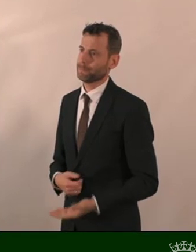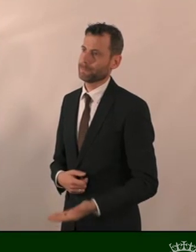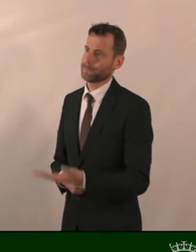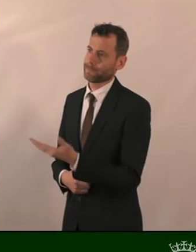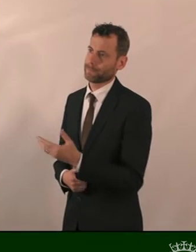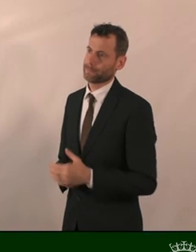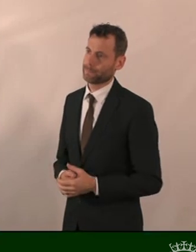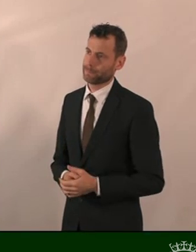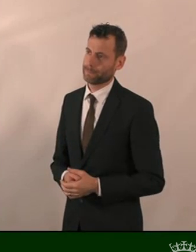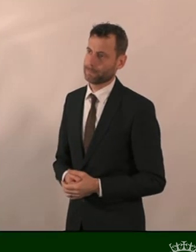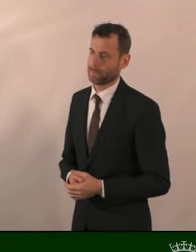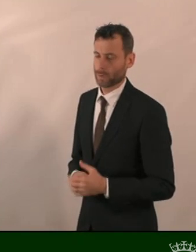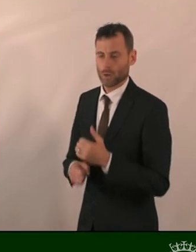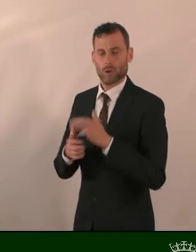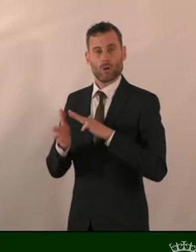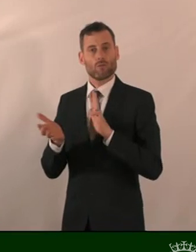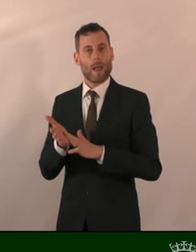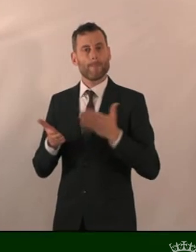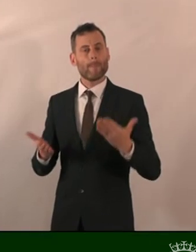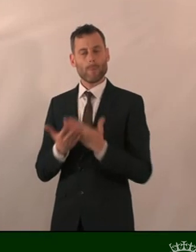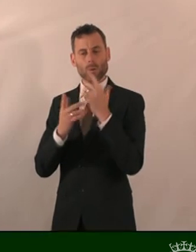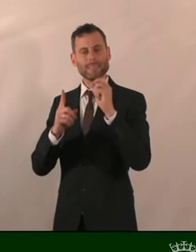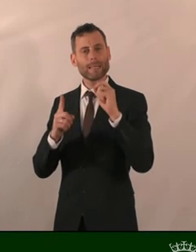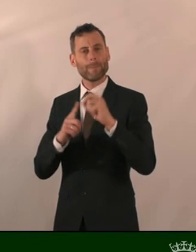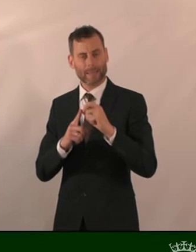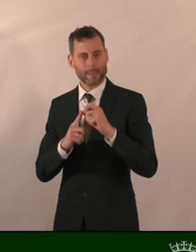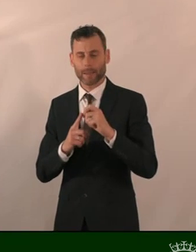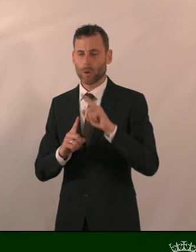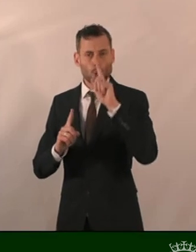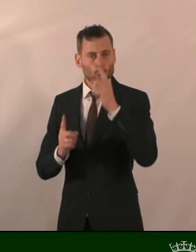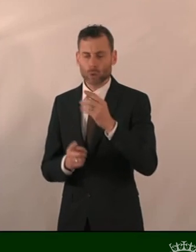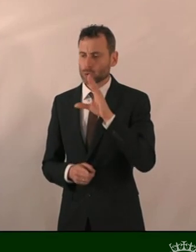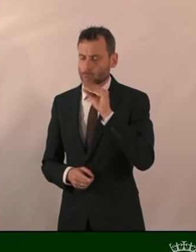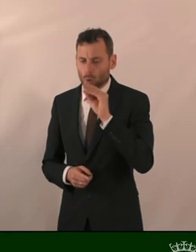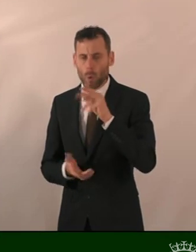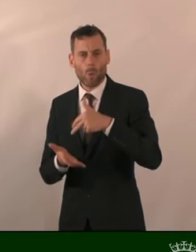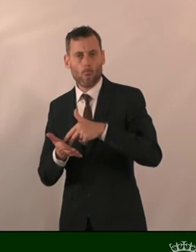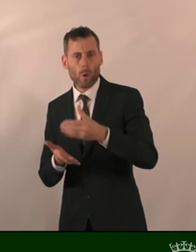Graham was born with cerebral palsy, unable to talk, walk or feed himself.